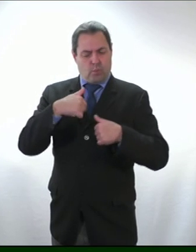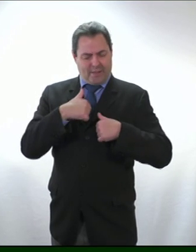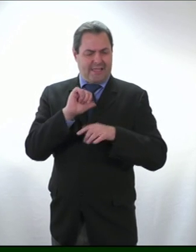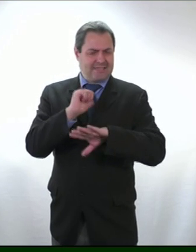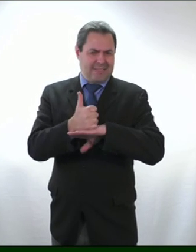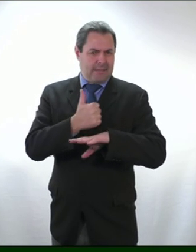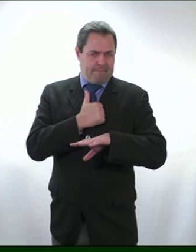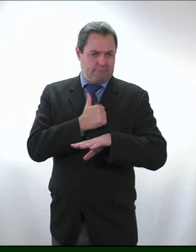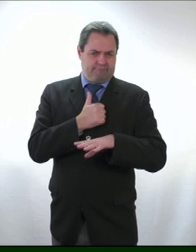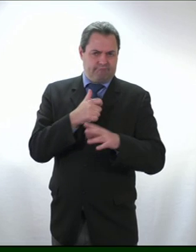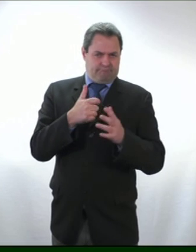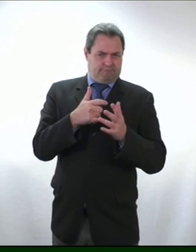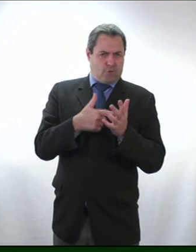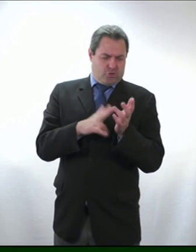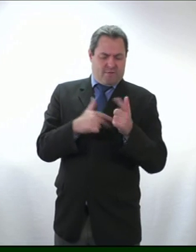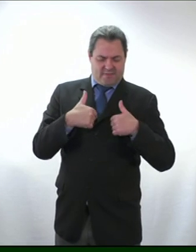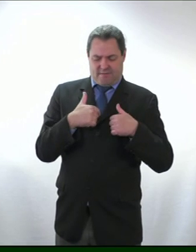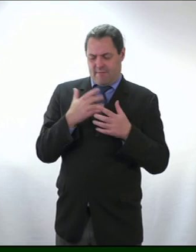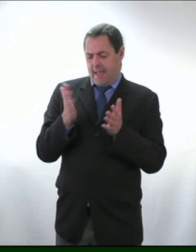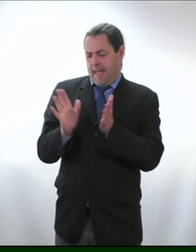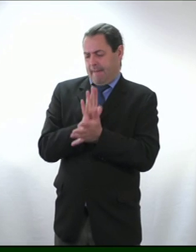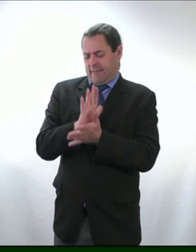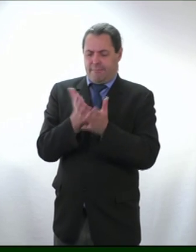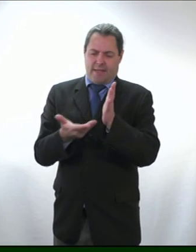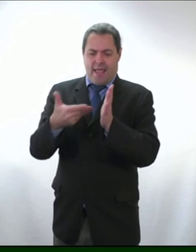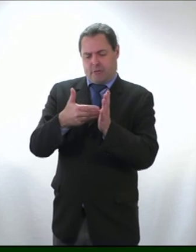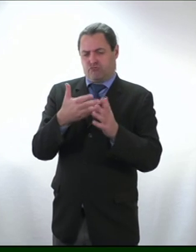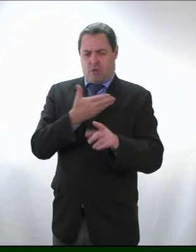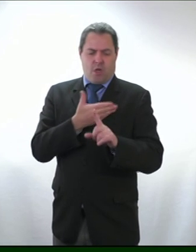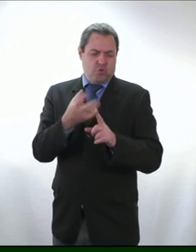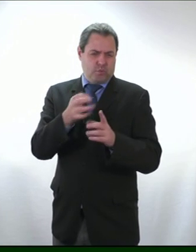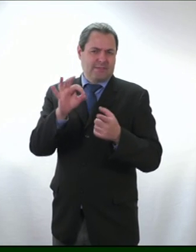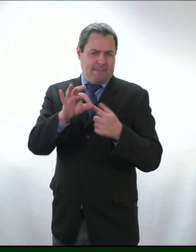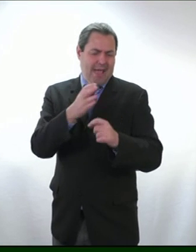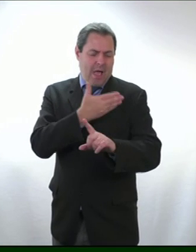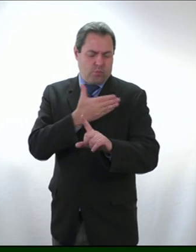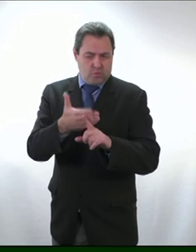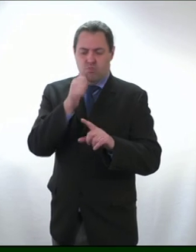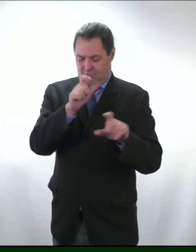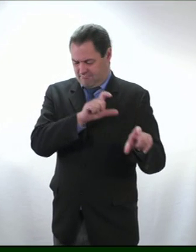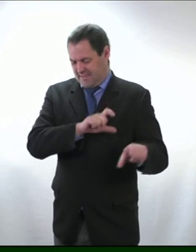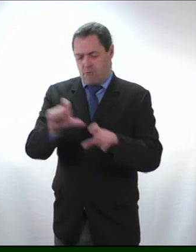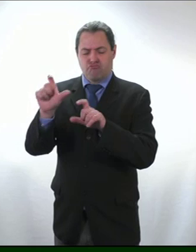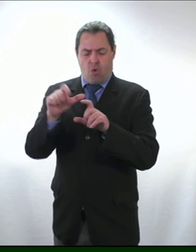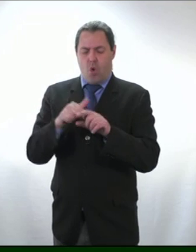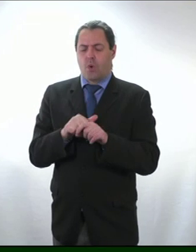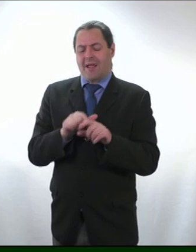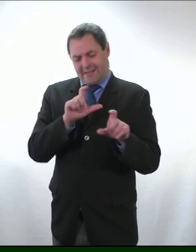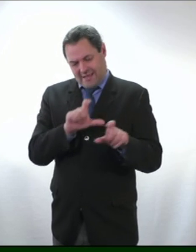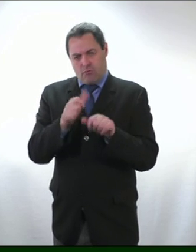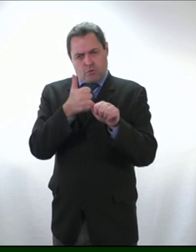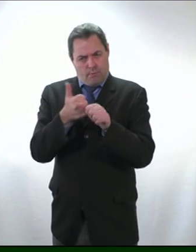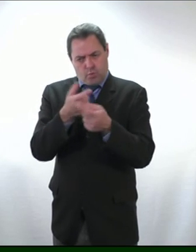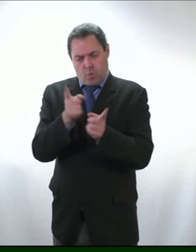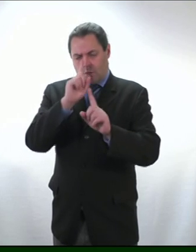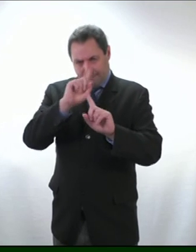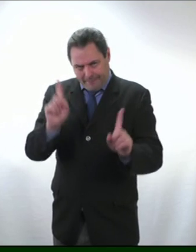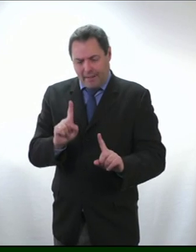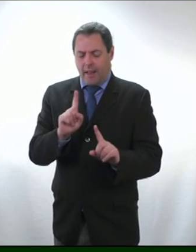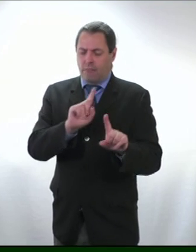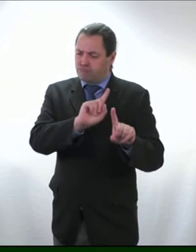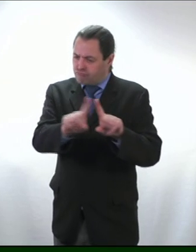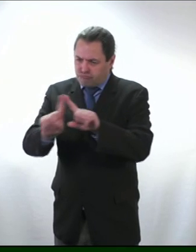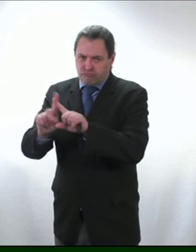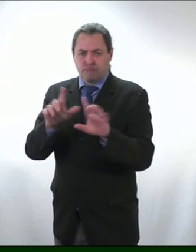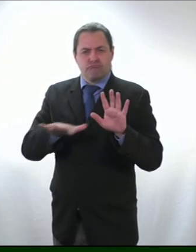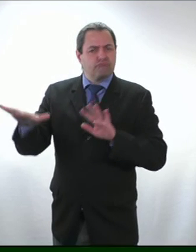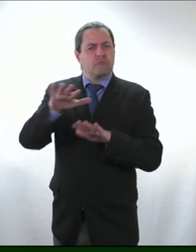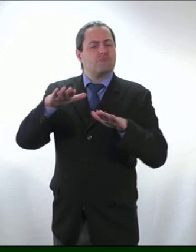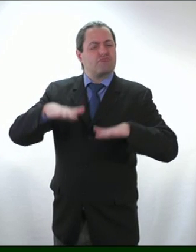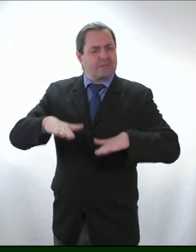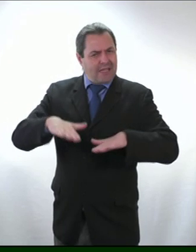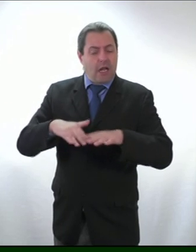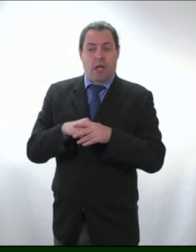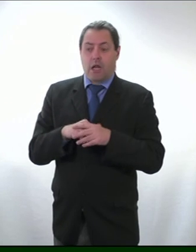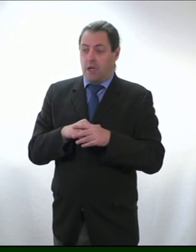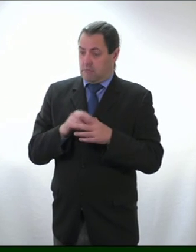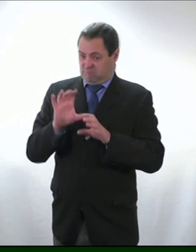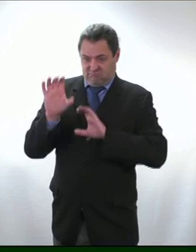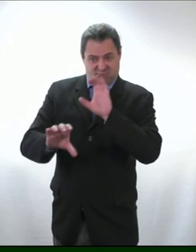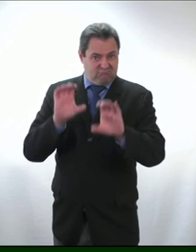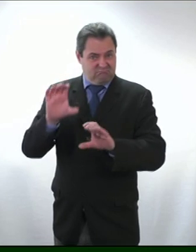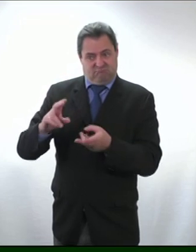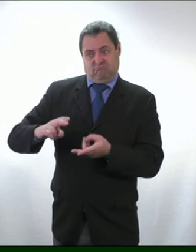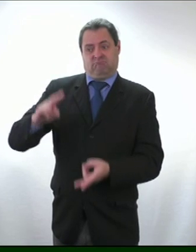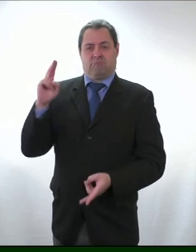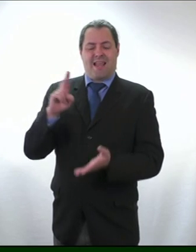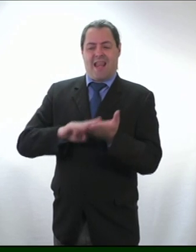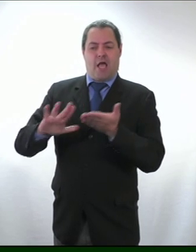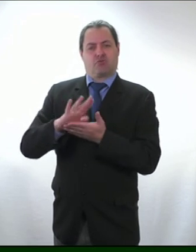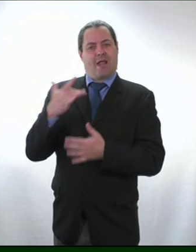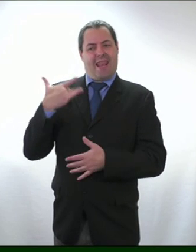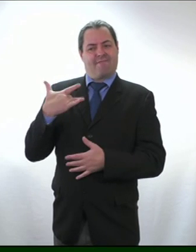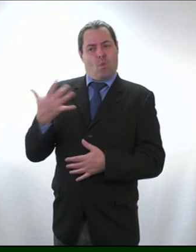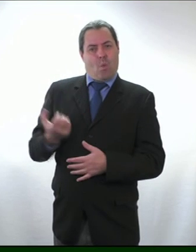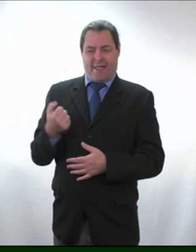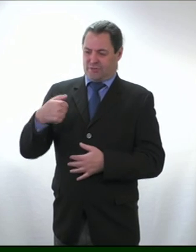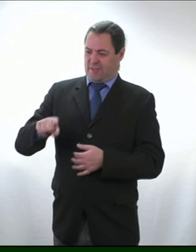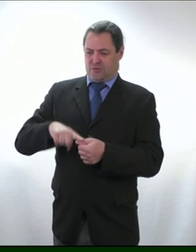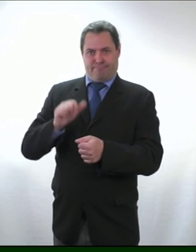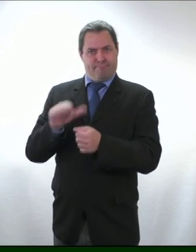I am proud that we have been able to uprate it in the way that we have, and we will continue to support people across the country, with the biggest cash increase in the national living wage this year.